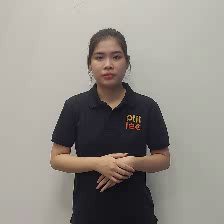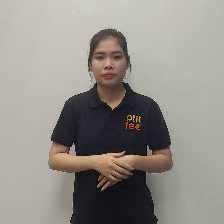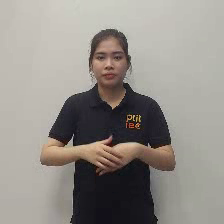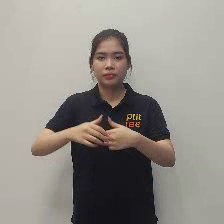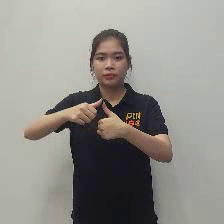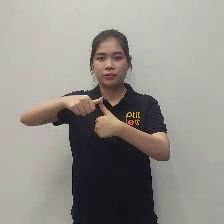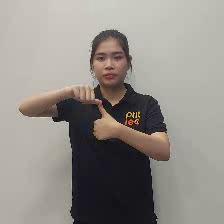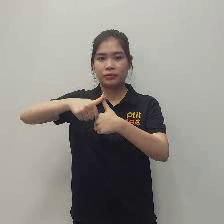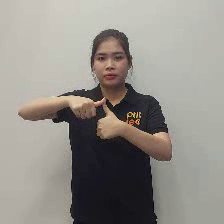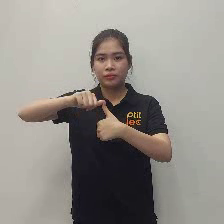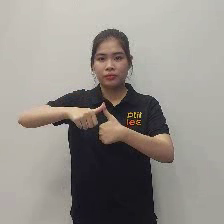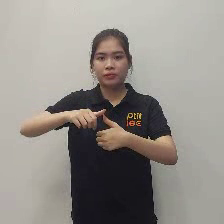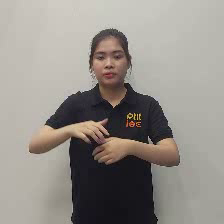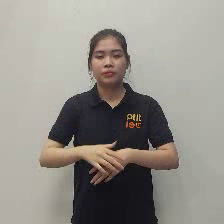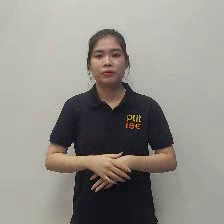Bạn thân